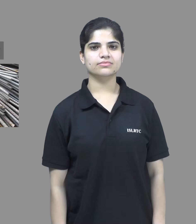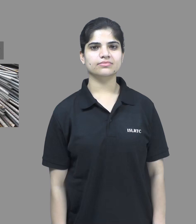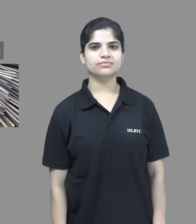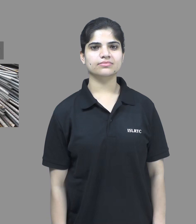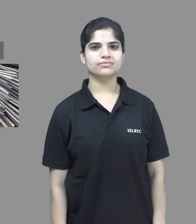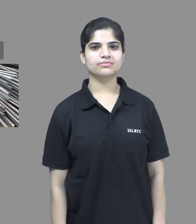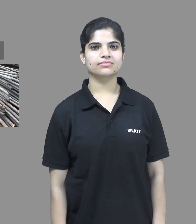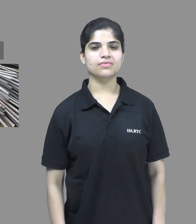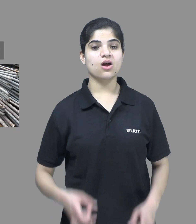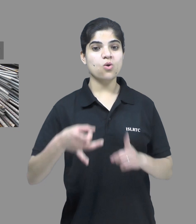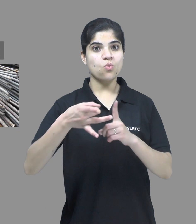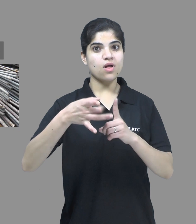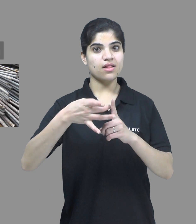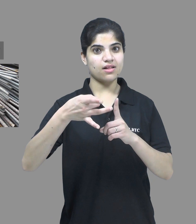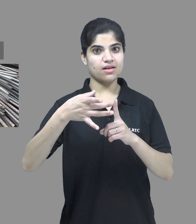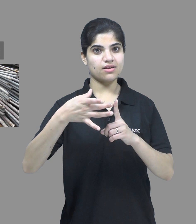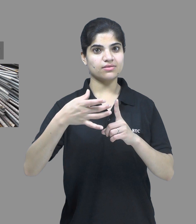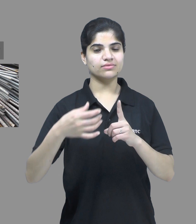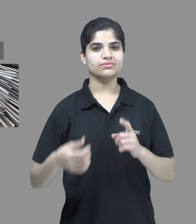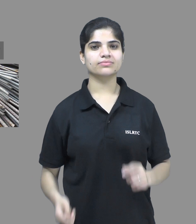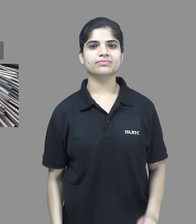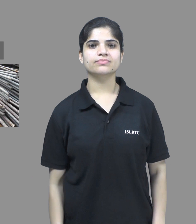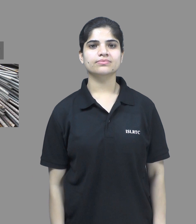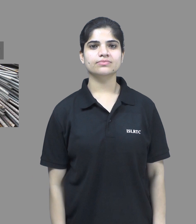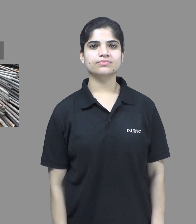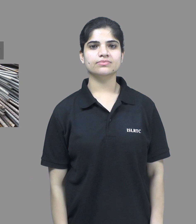Iron (Metal)